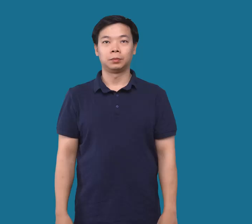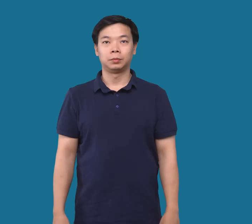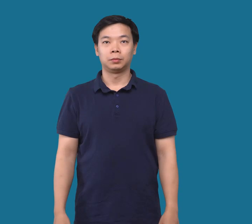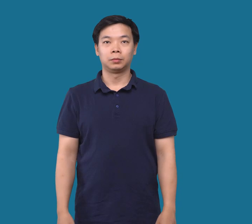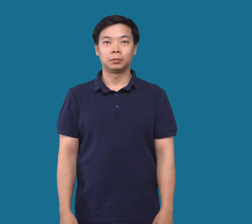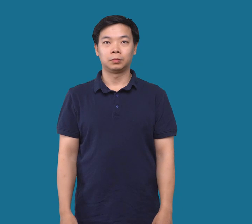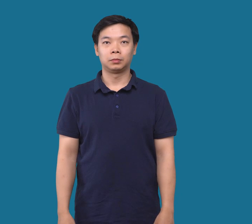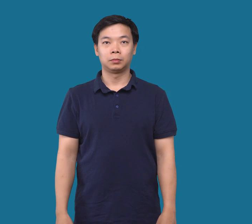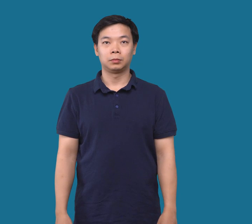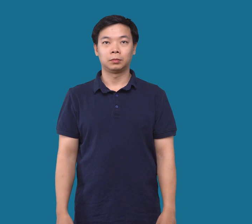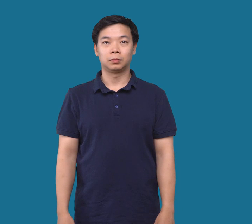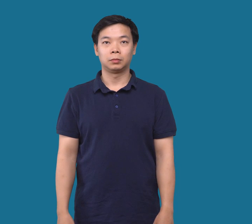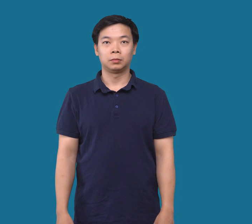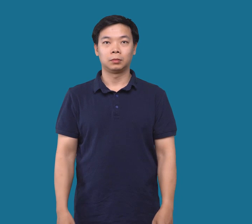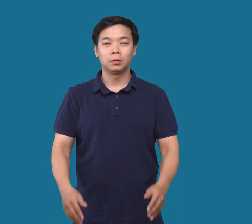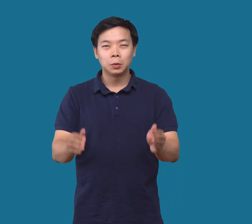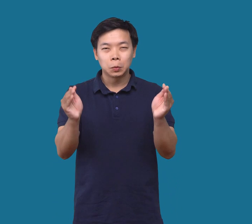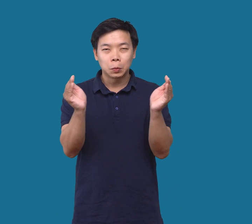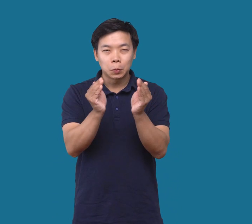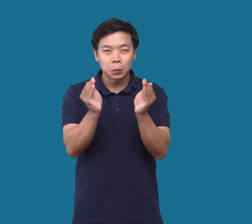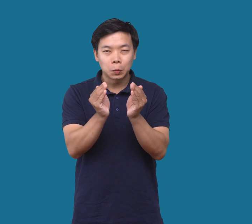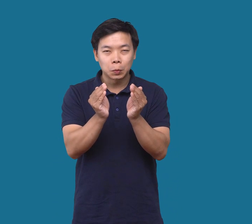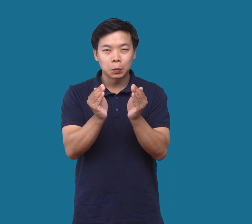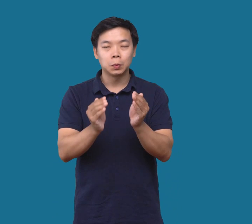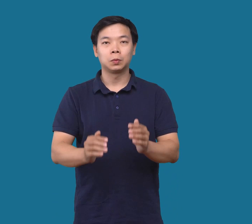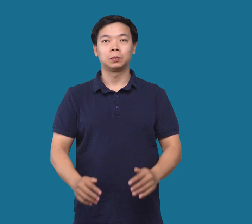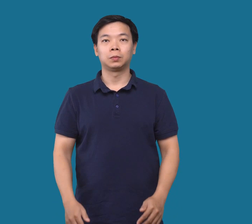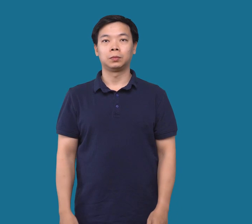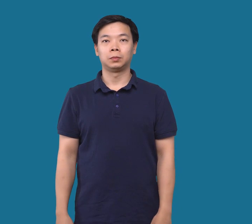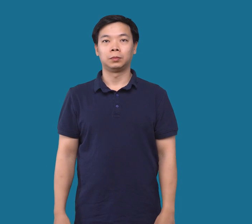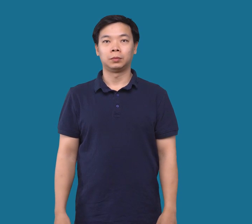nhỏ/ nhỏ bé